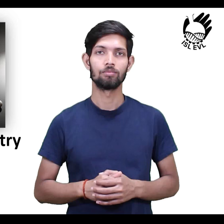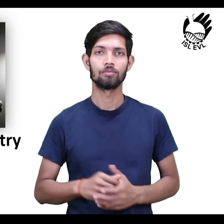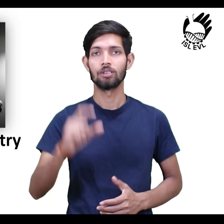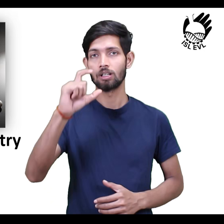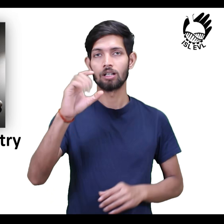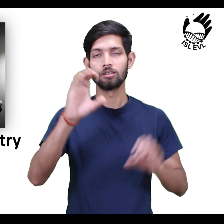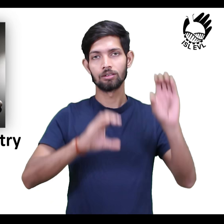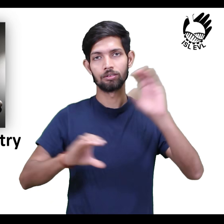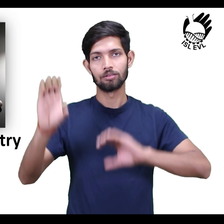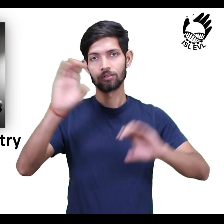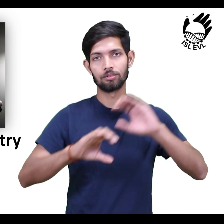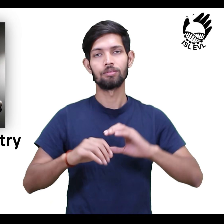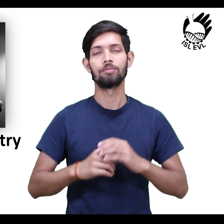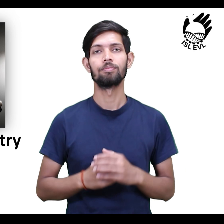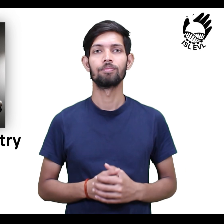Organic Chemistry